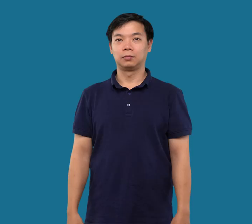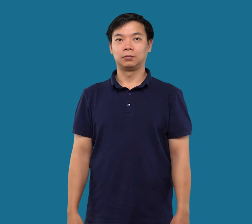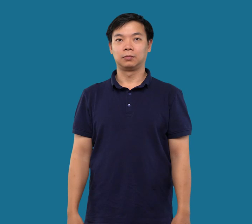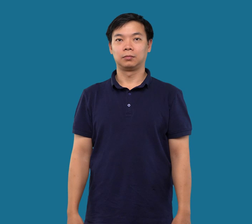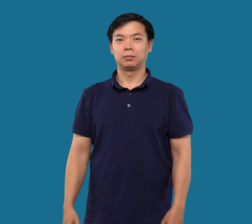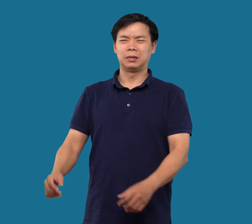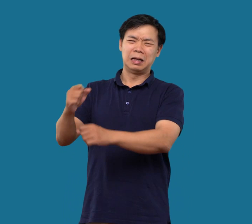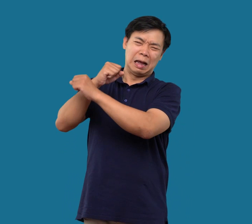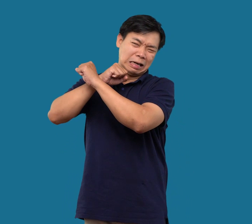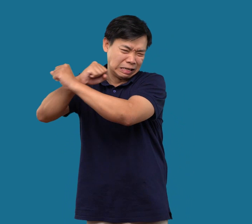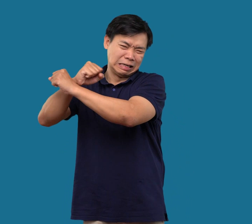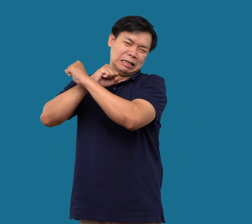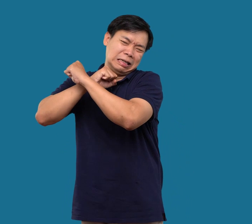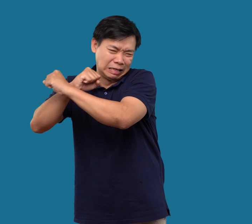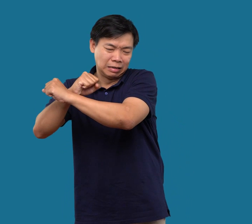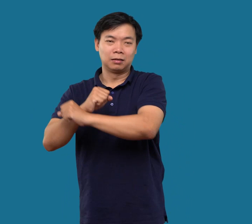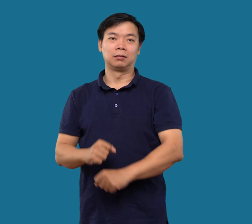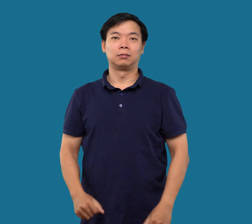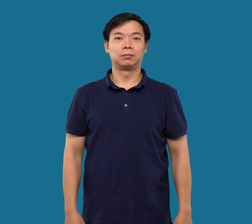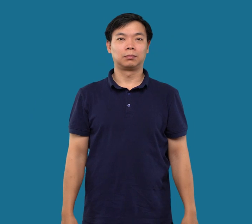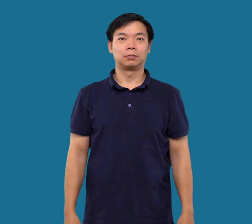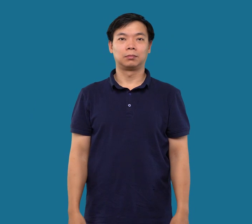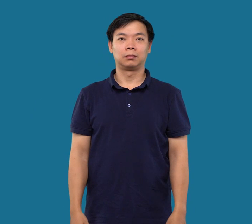kháng cự